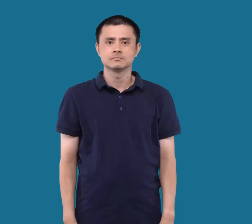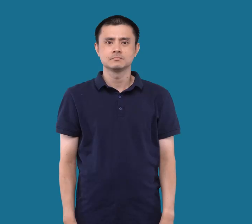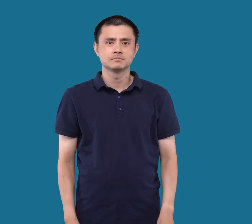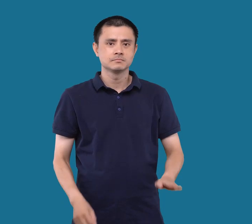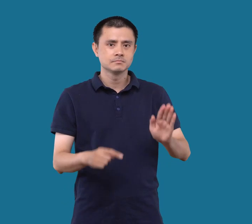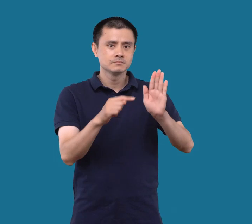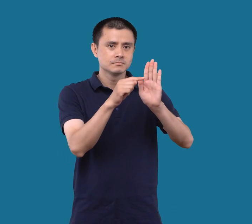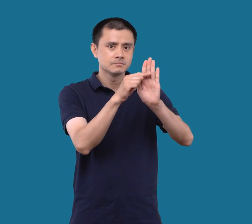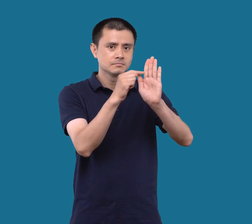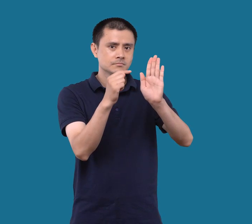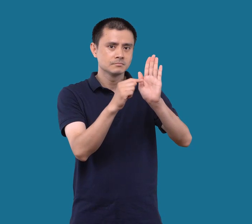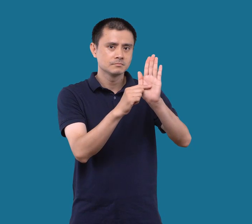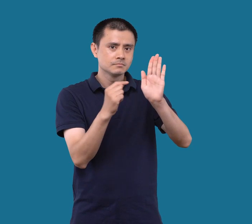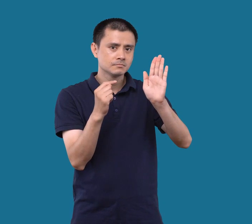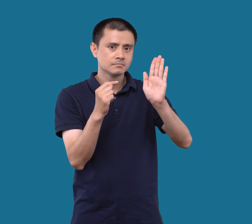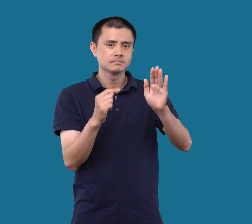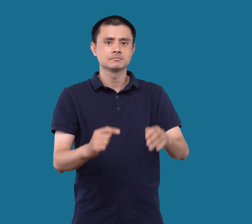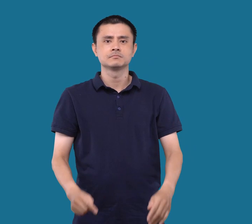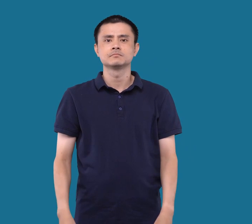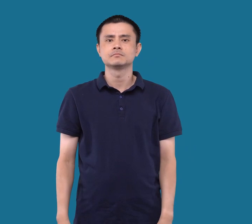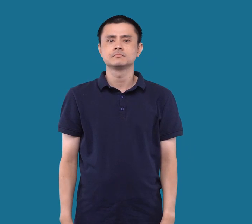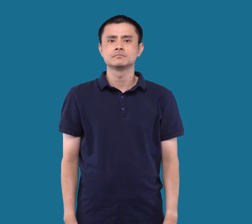danh mục